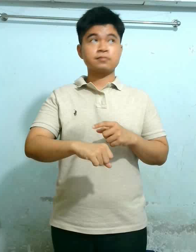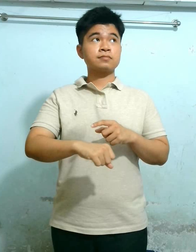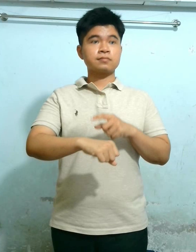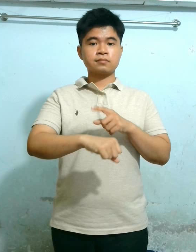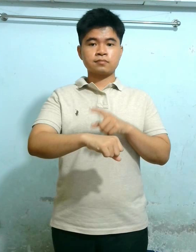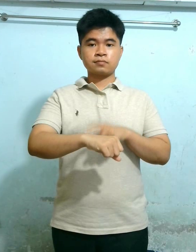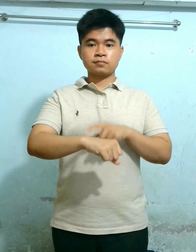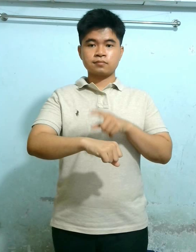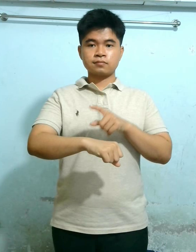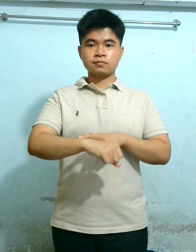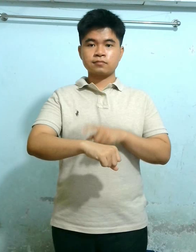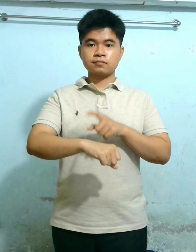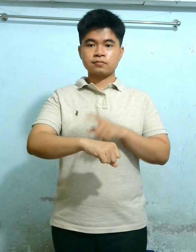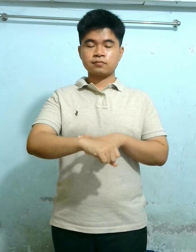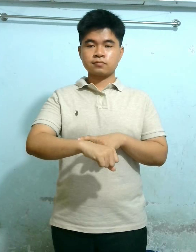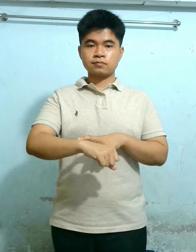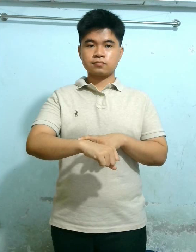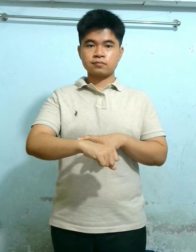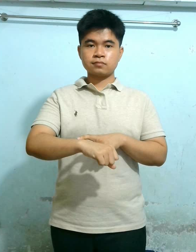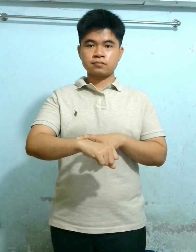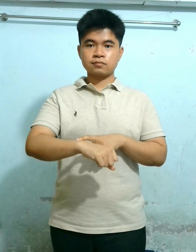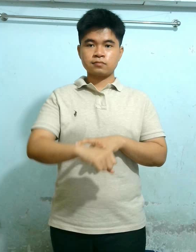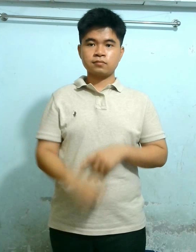gio